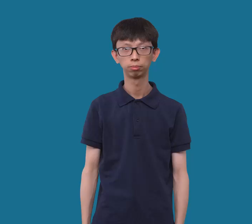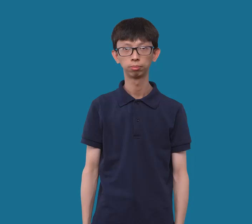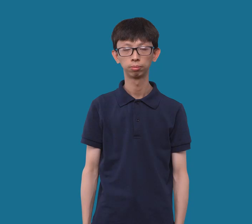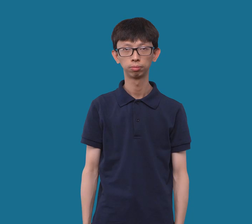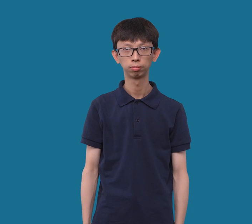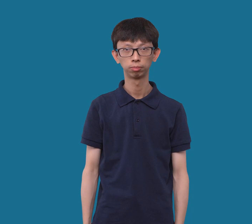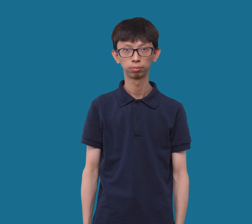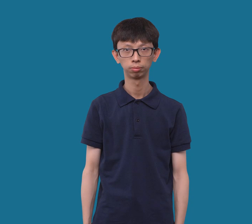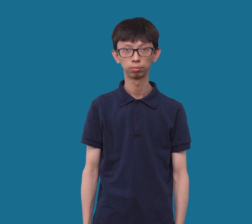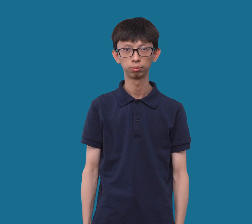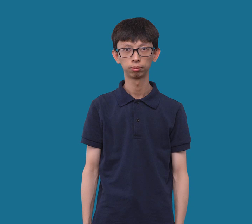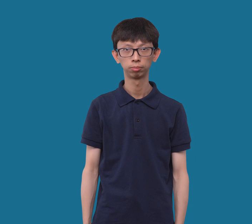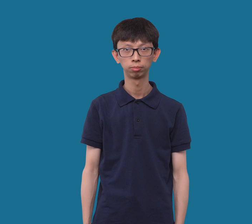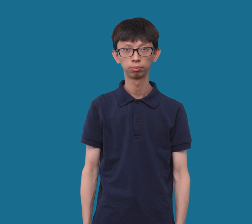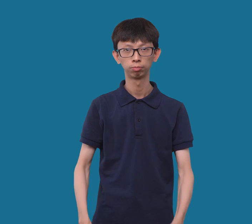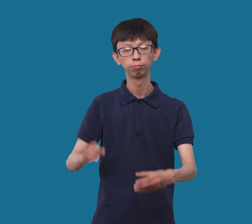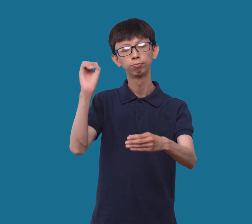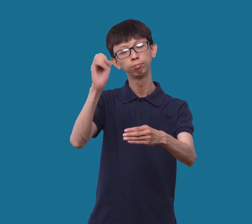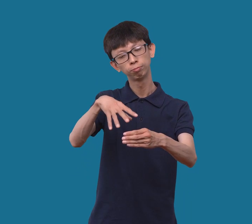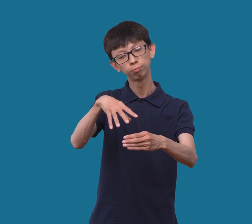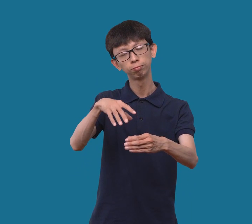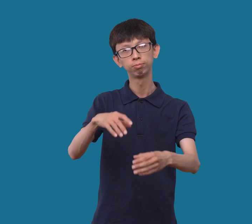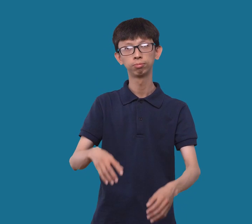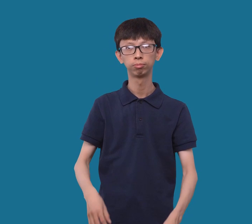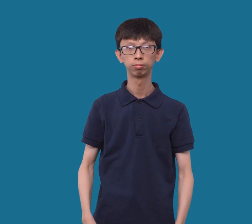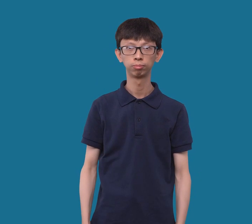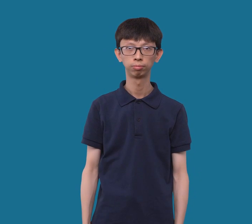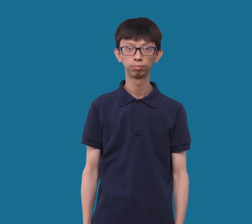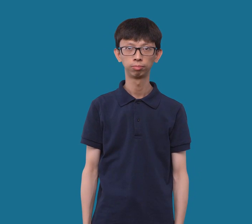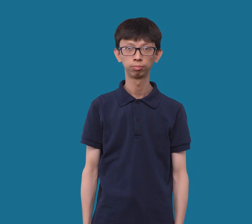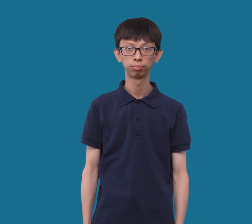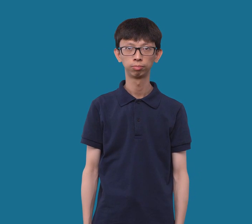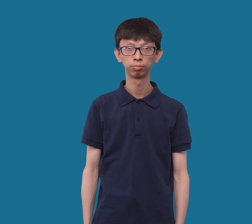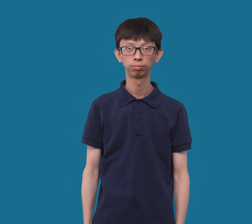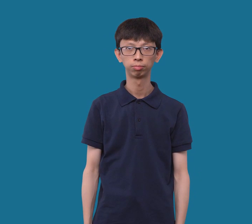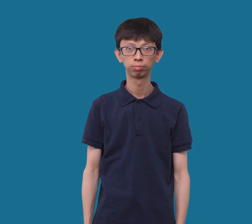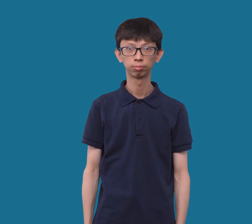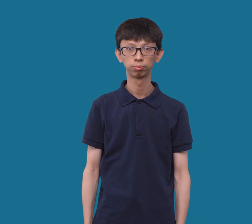bỏ phiếu